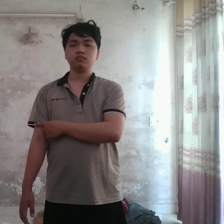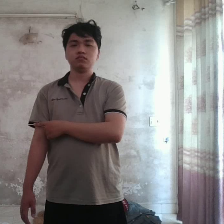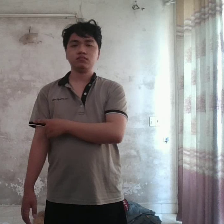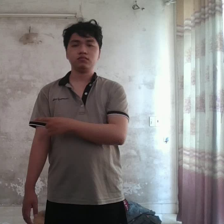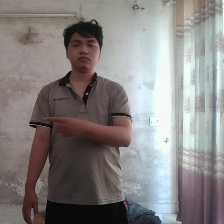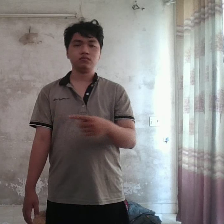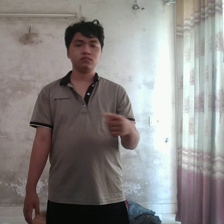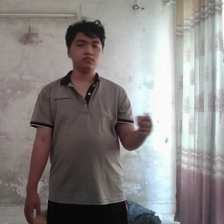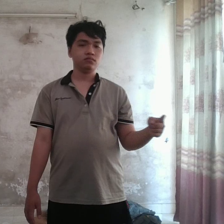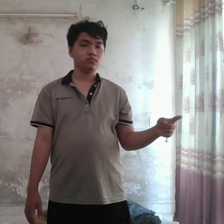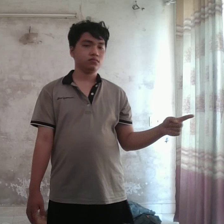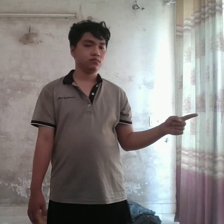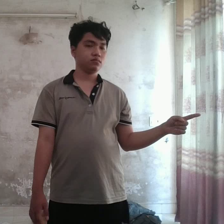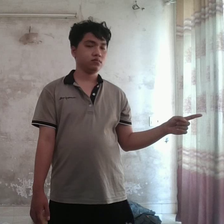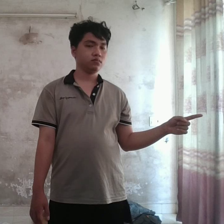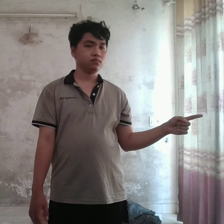cac ban